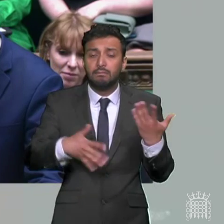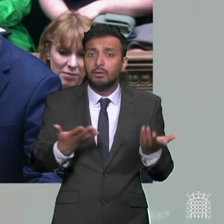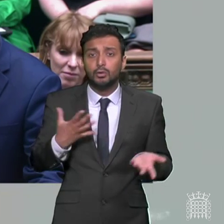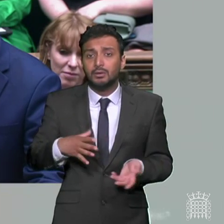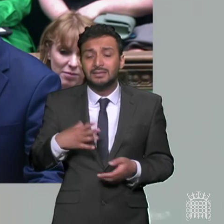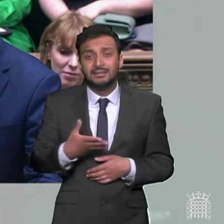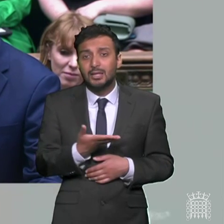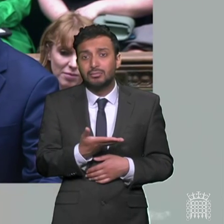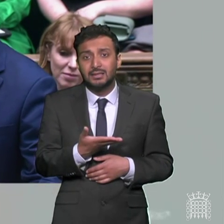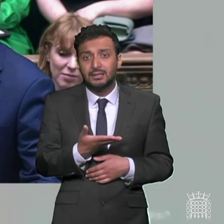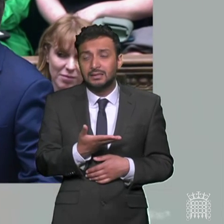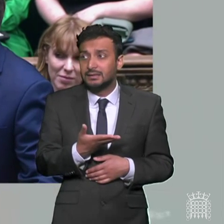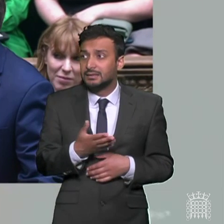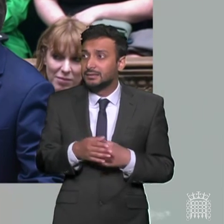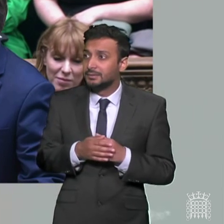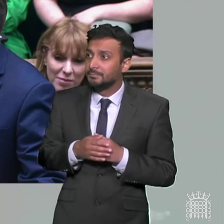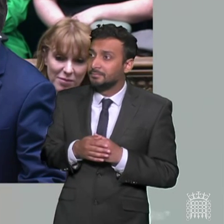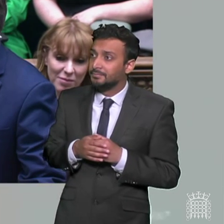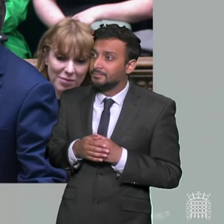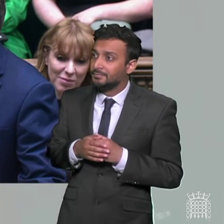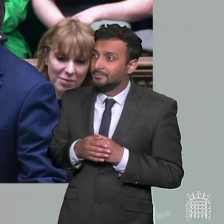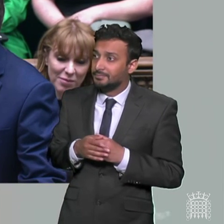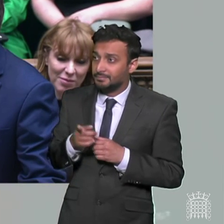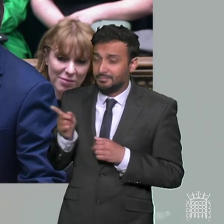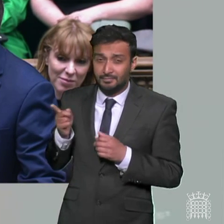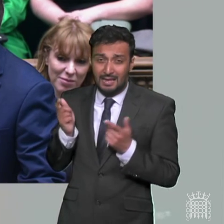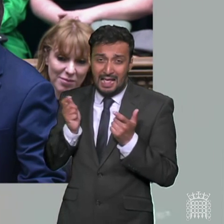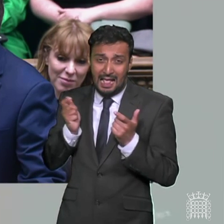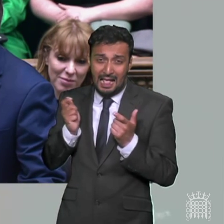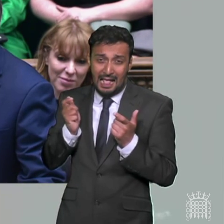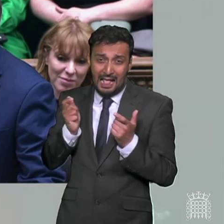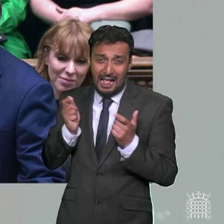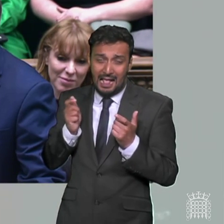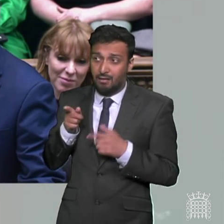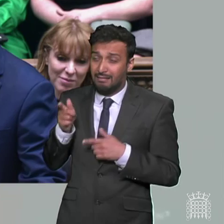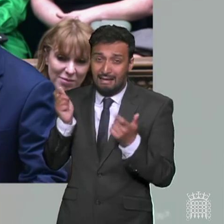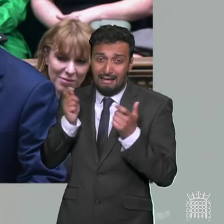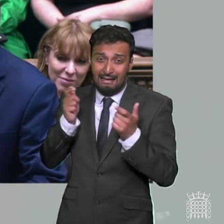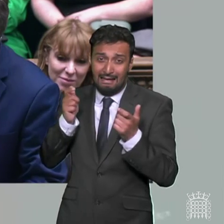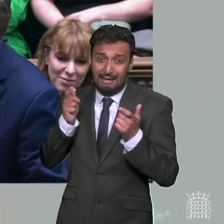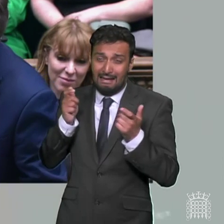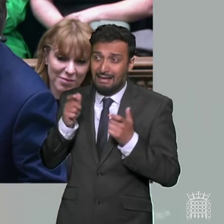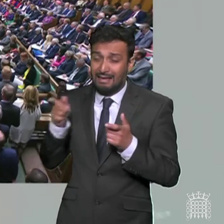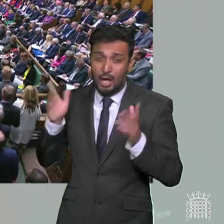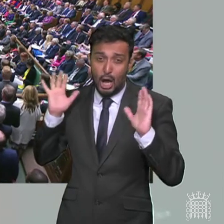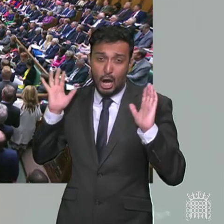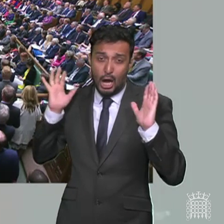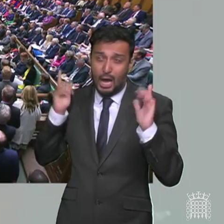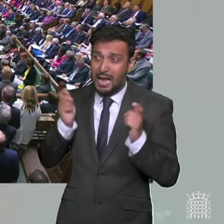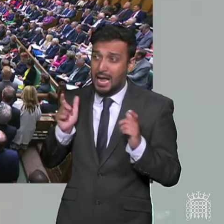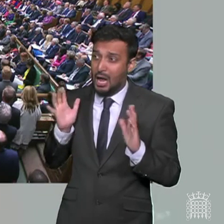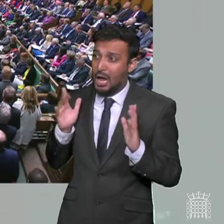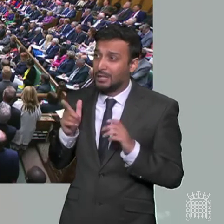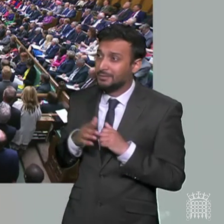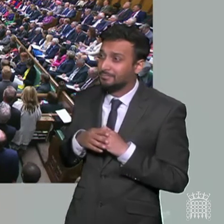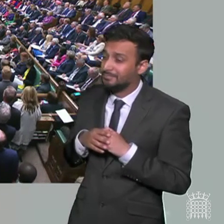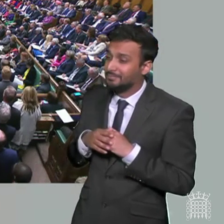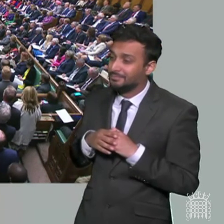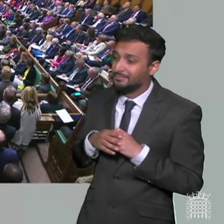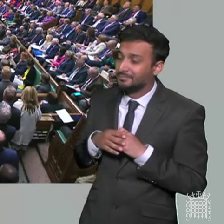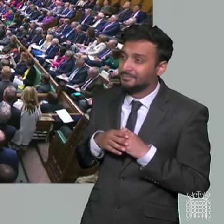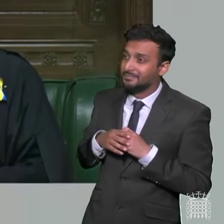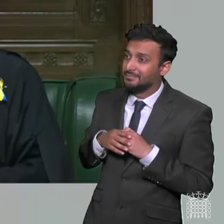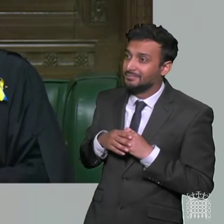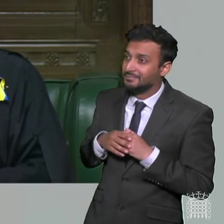Will the right honourable and learned Gentleman give way?